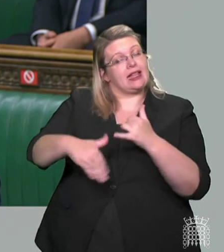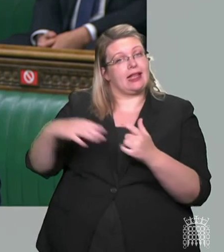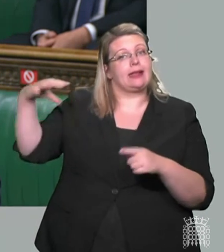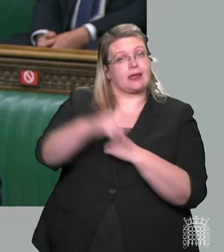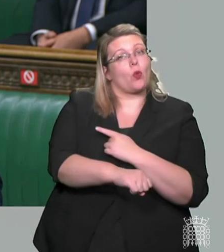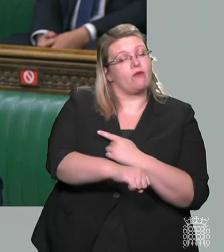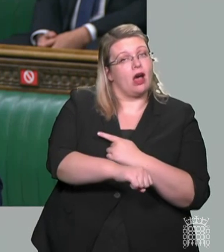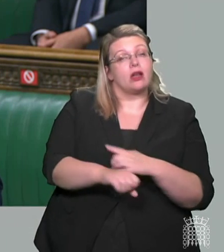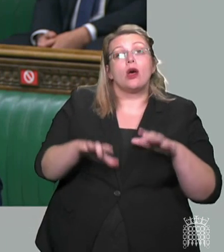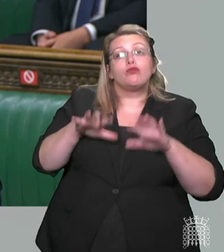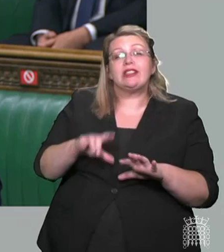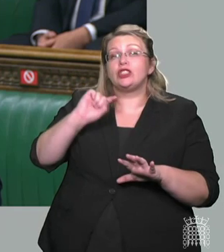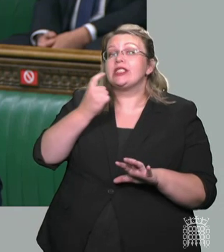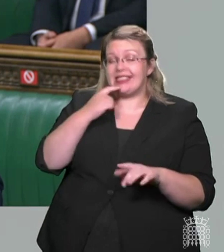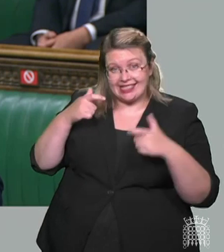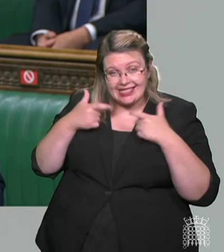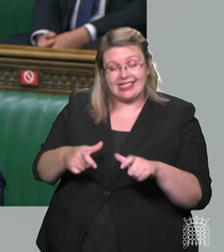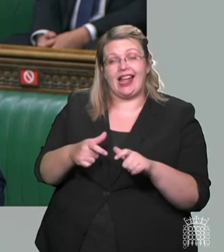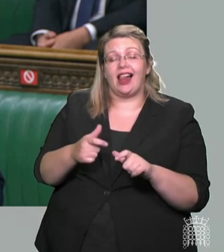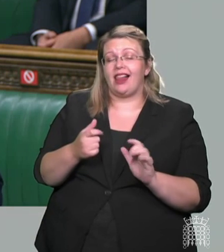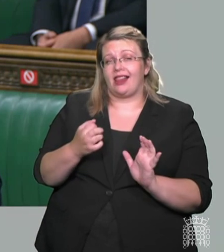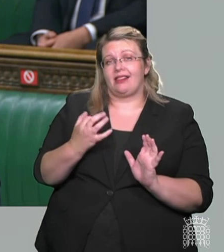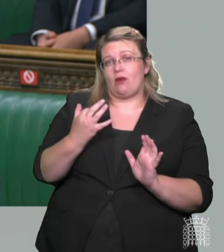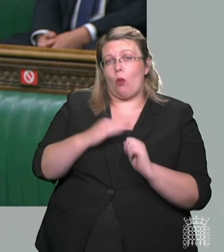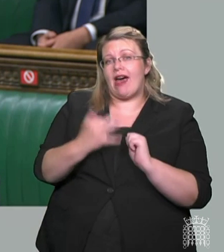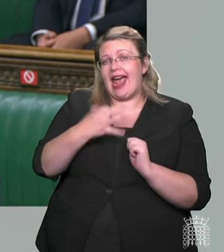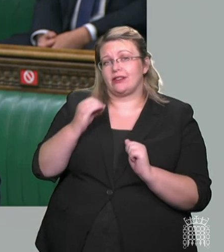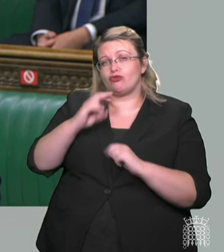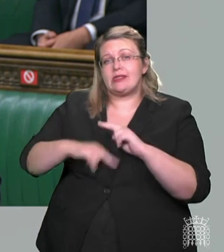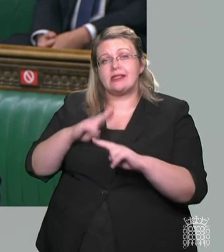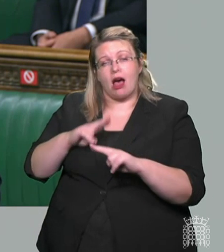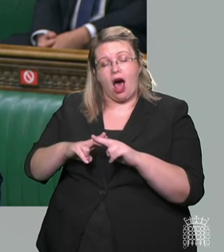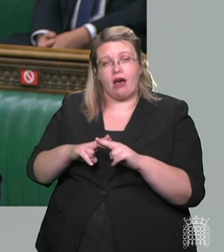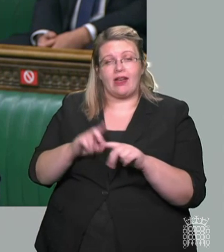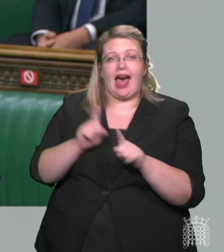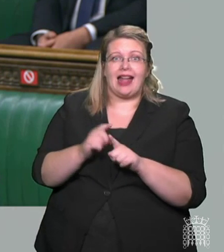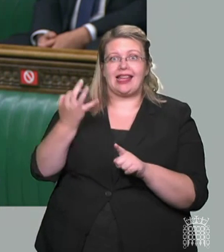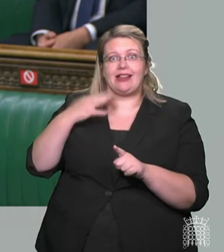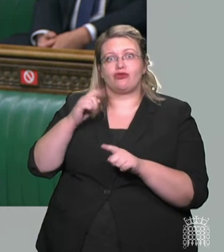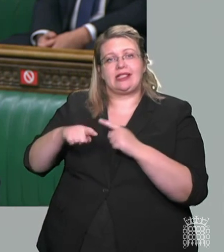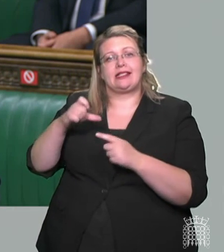British Steel still employs more than 600 people in Redcar and Cleveland and more than 3,000 people in Scunthorpe.